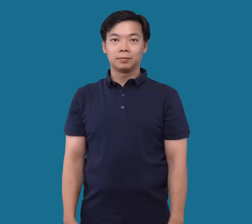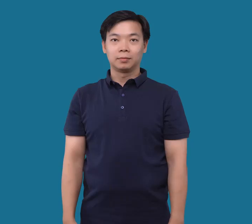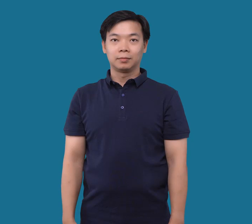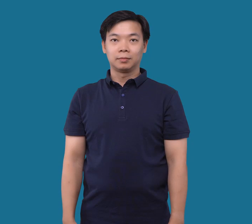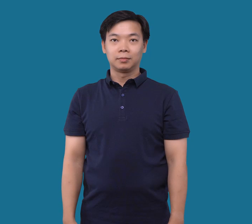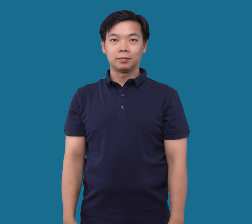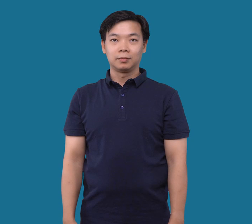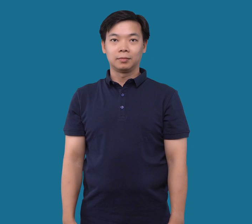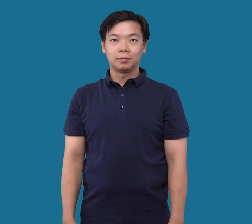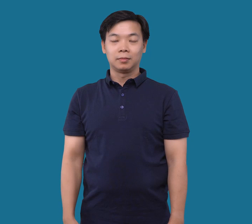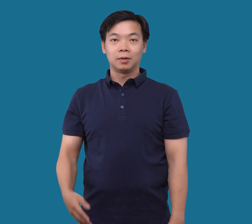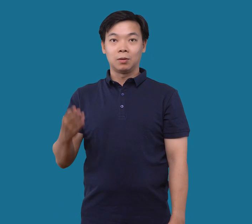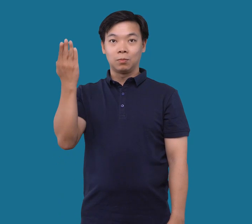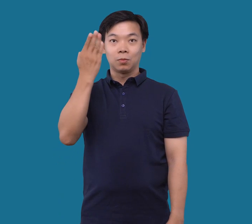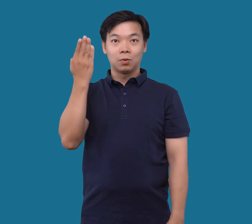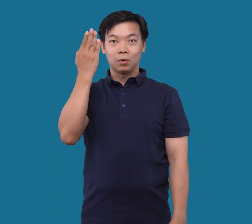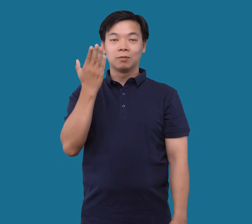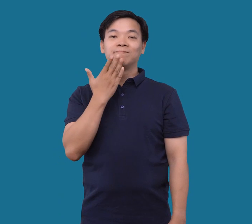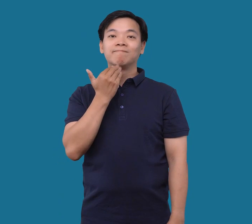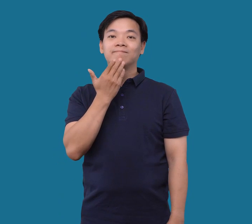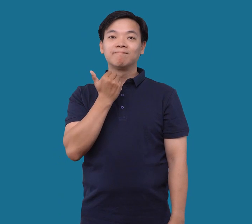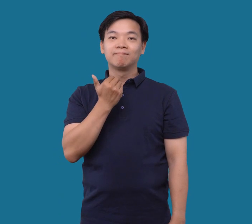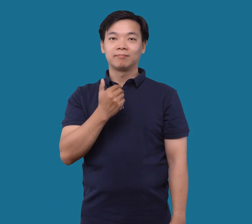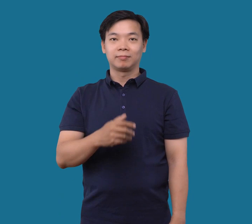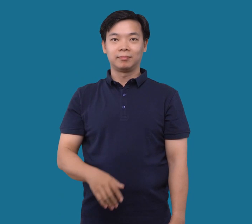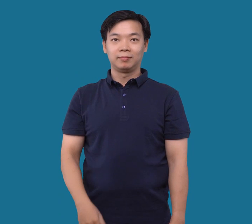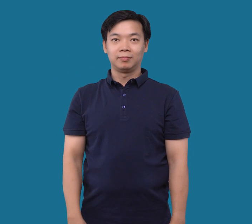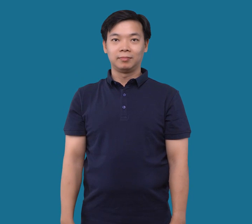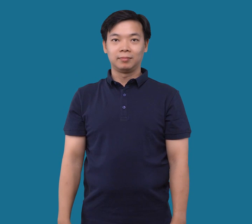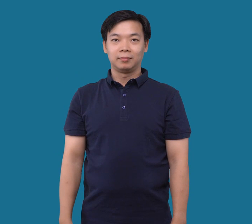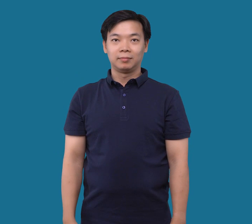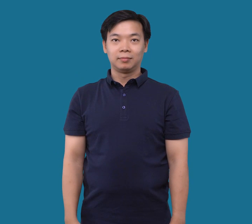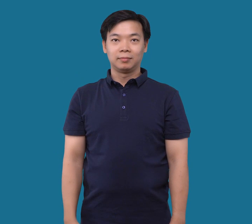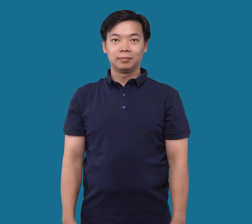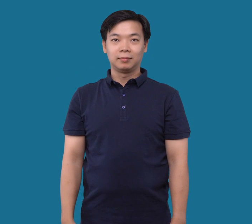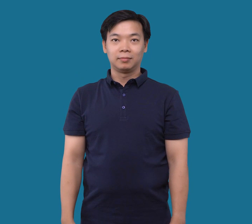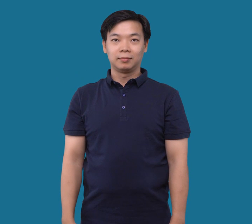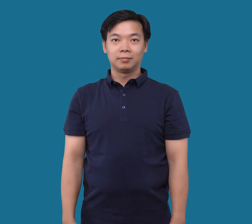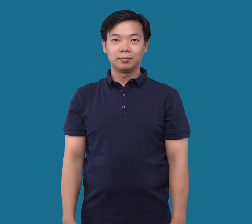bạn trai